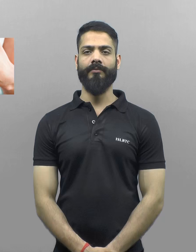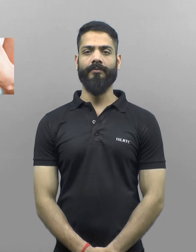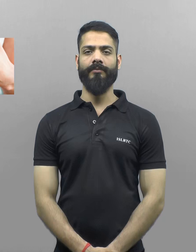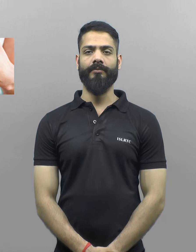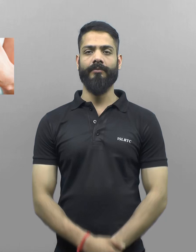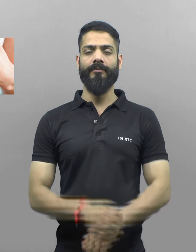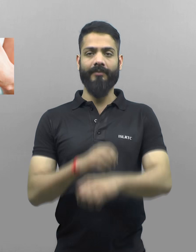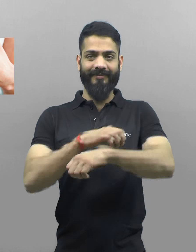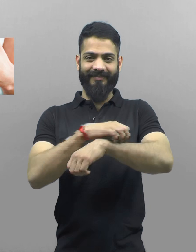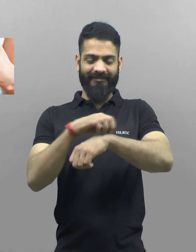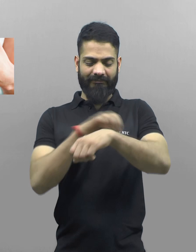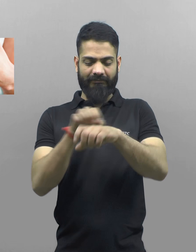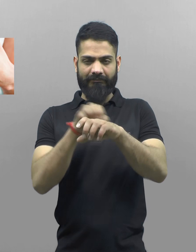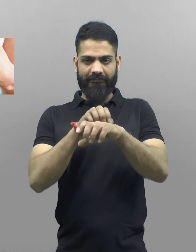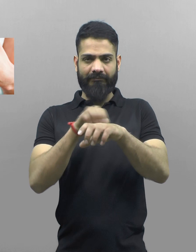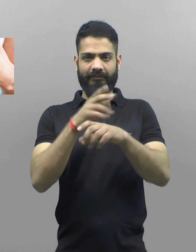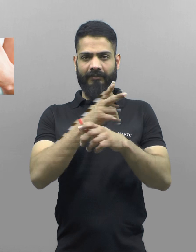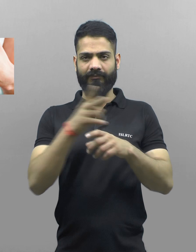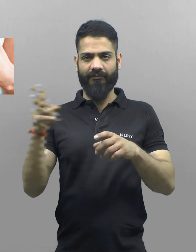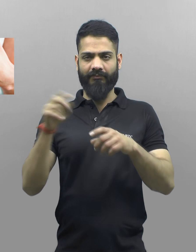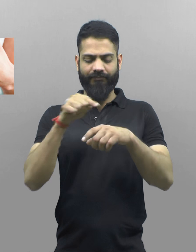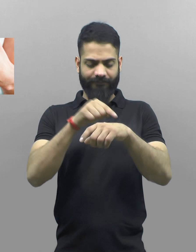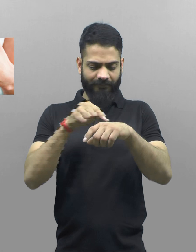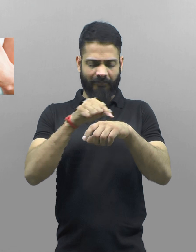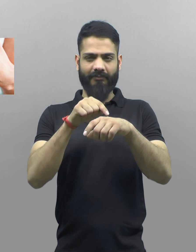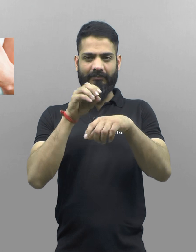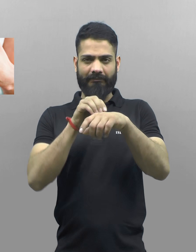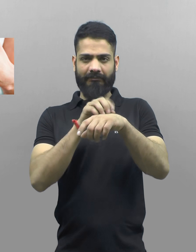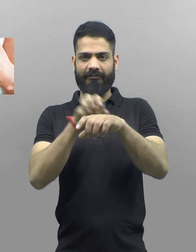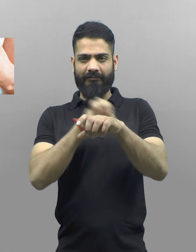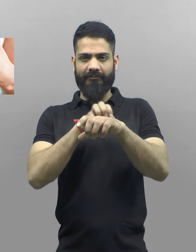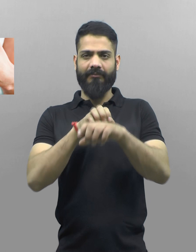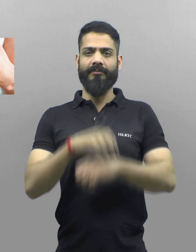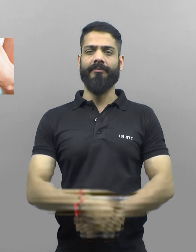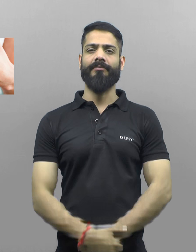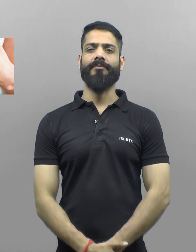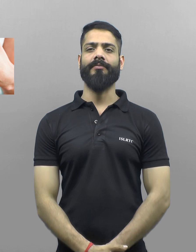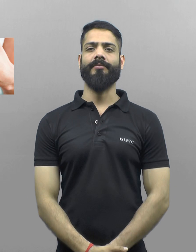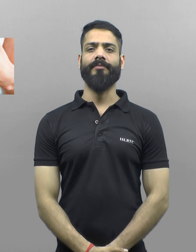Eczema